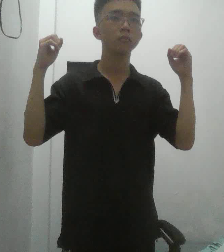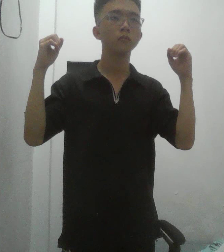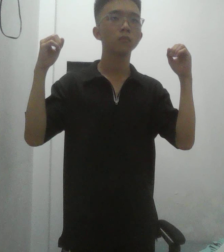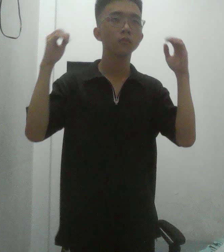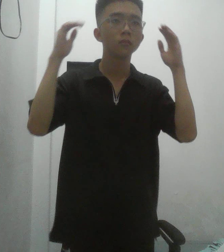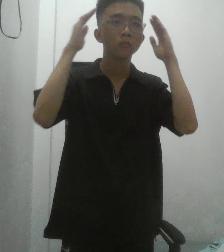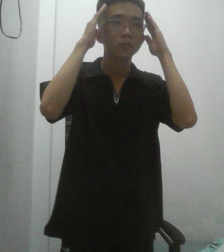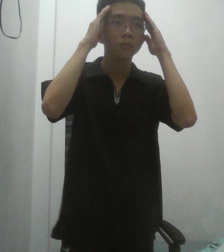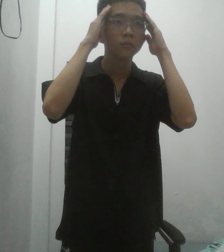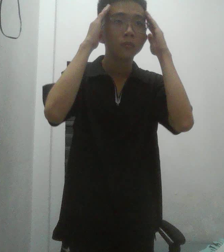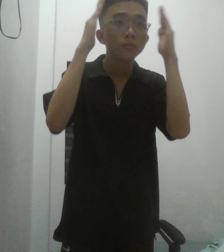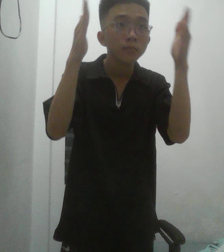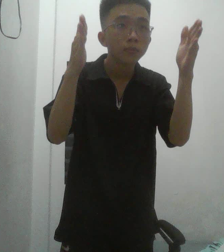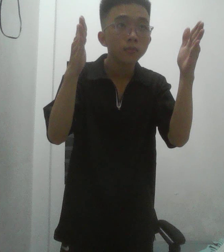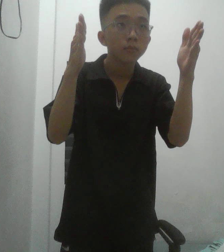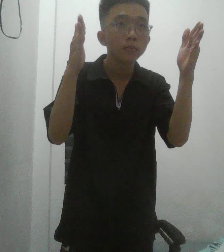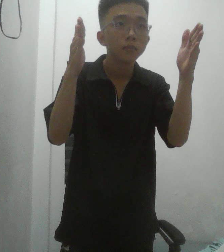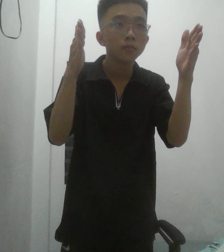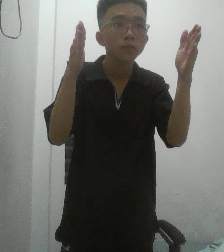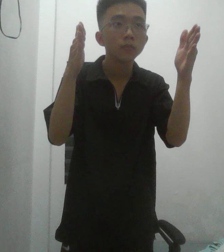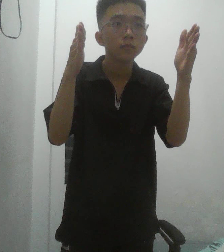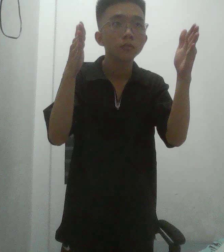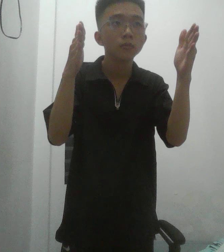quan tam